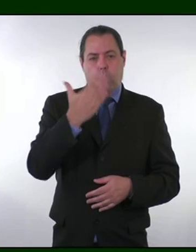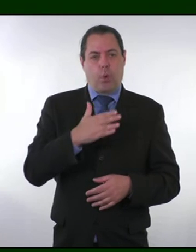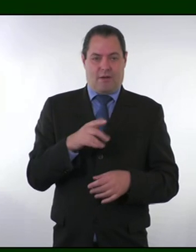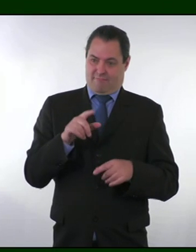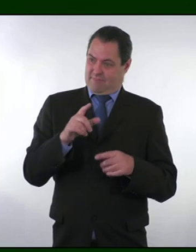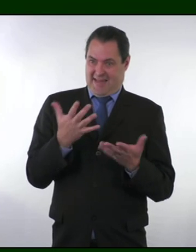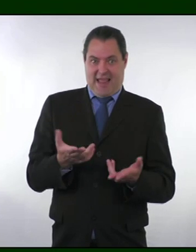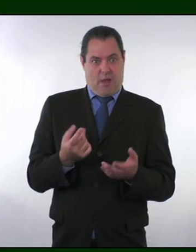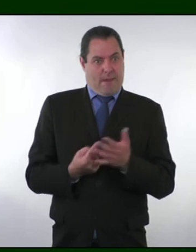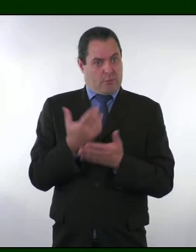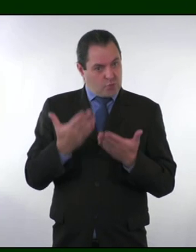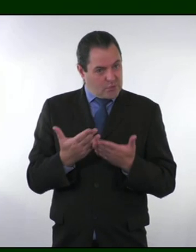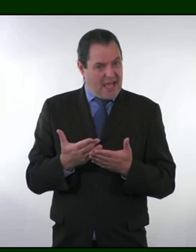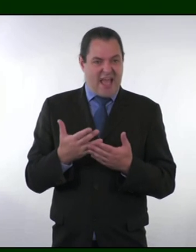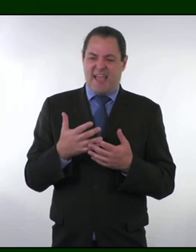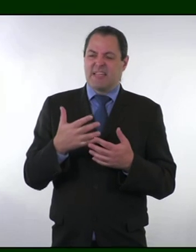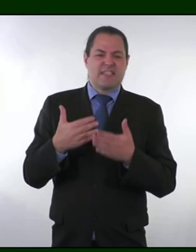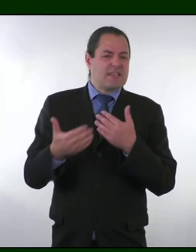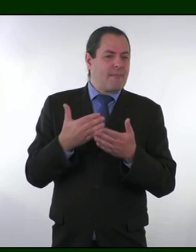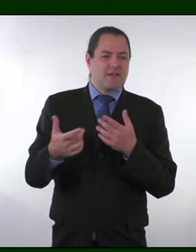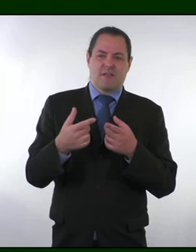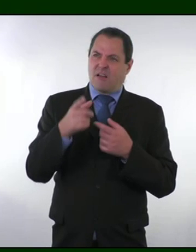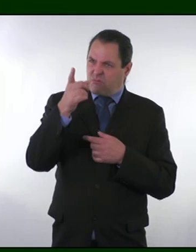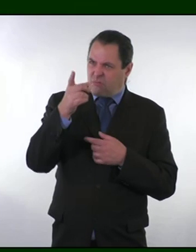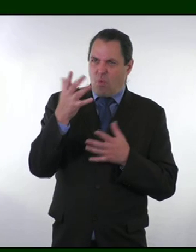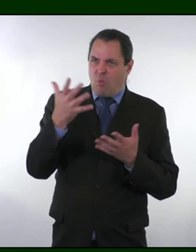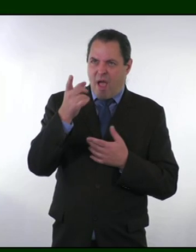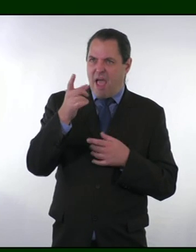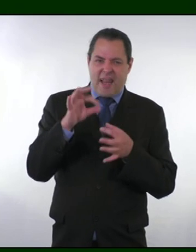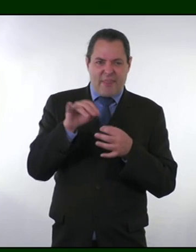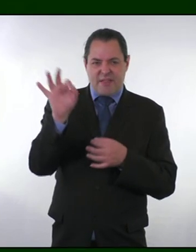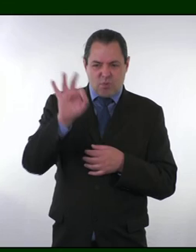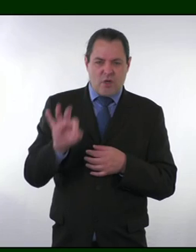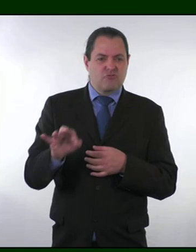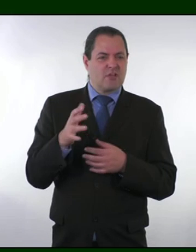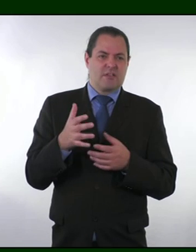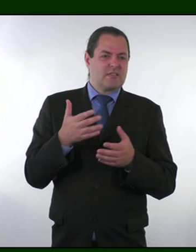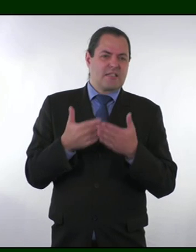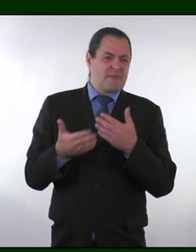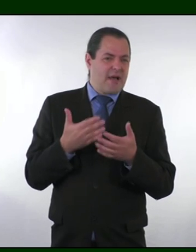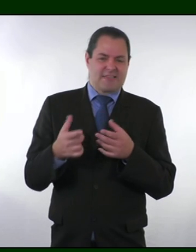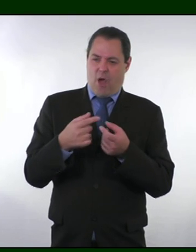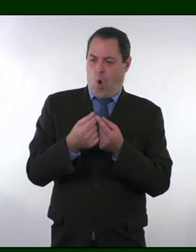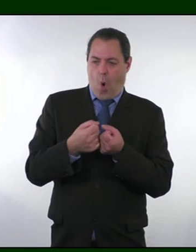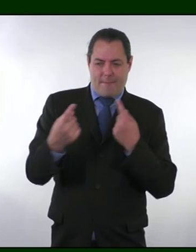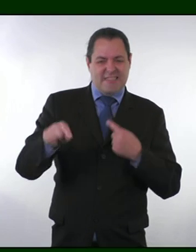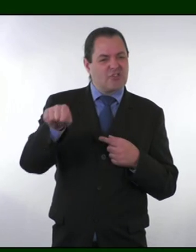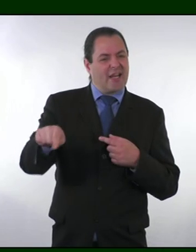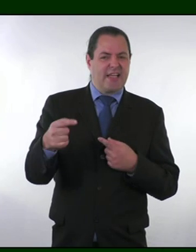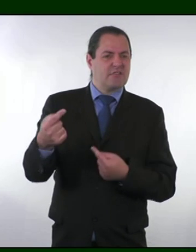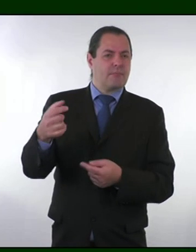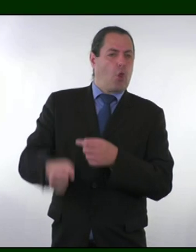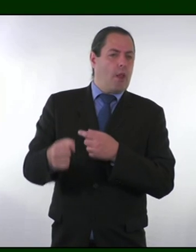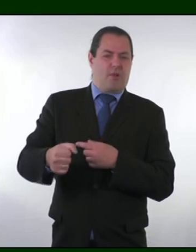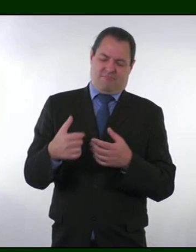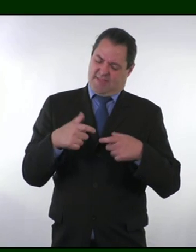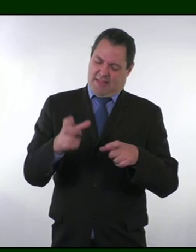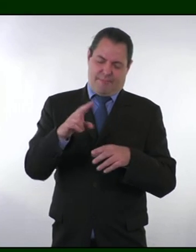That is happening today, in spite of the Leader of the Opposition and his colleagues; I do not know where the honourable Lady has stood on this issue.